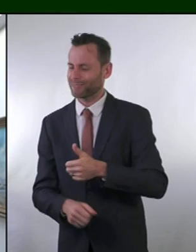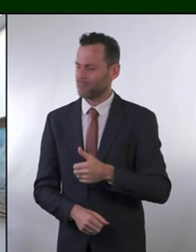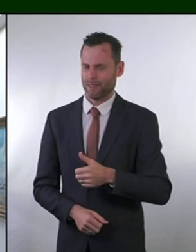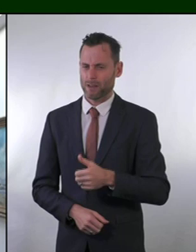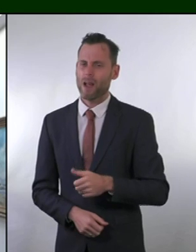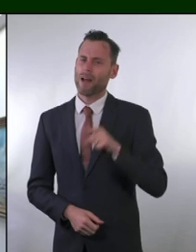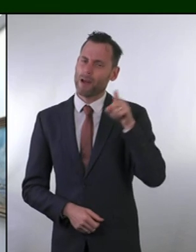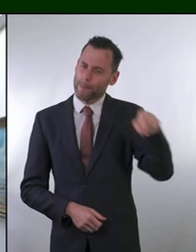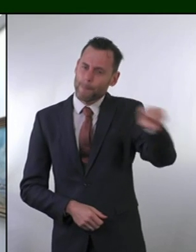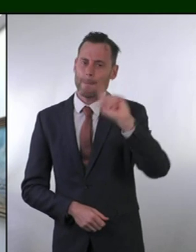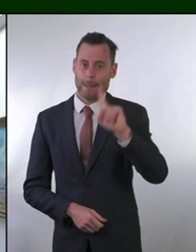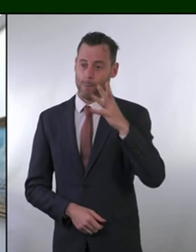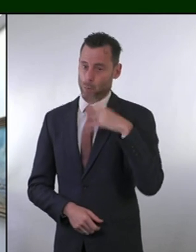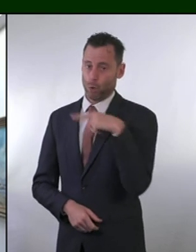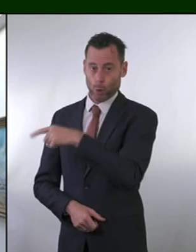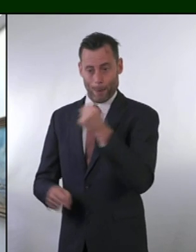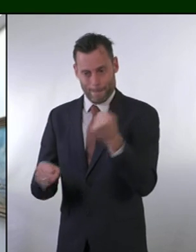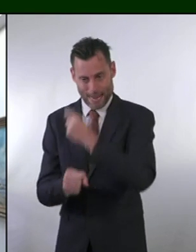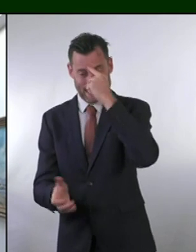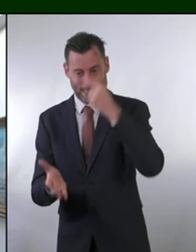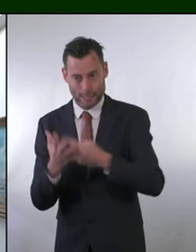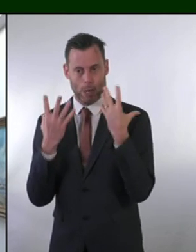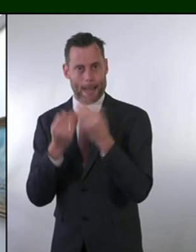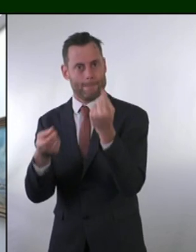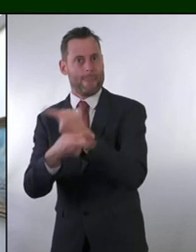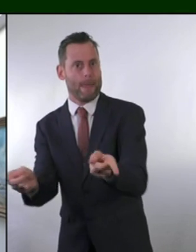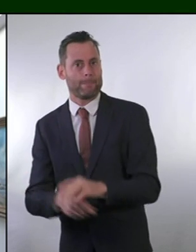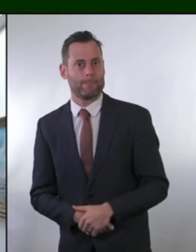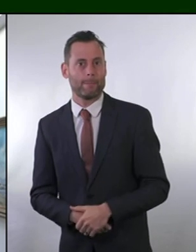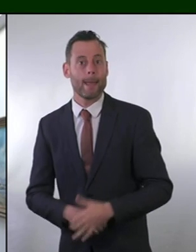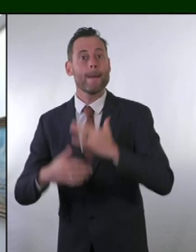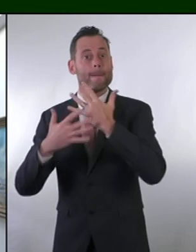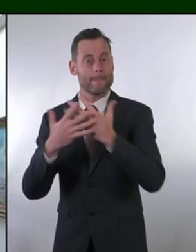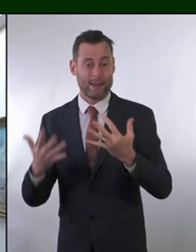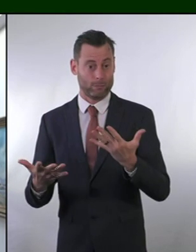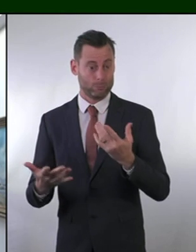These half-measures do not cover it. Thousands have already lost their jobs.